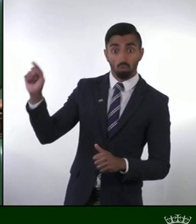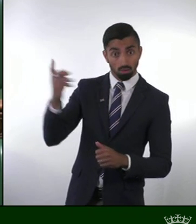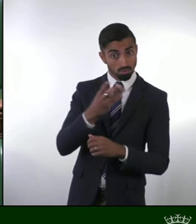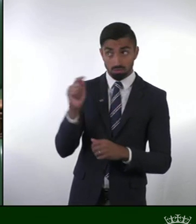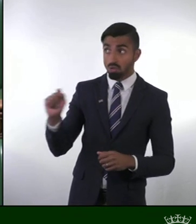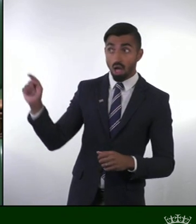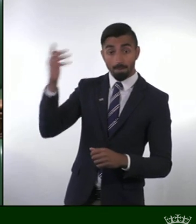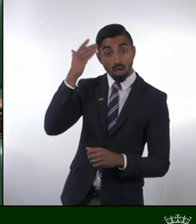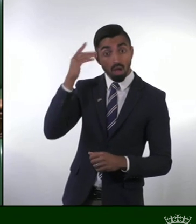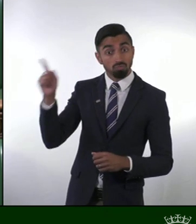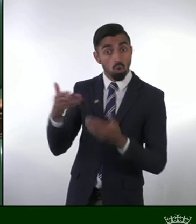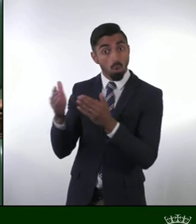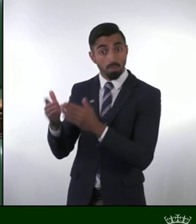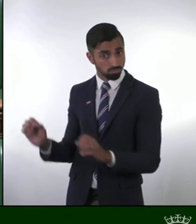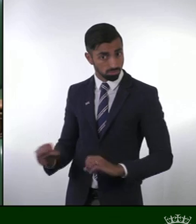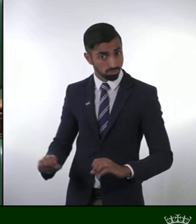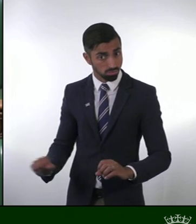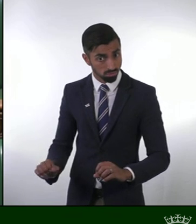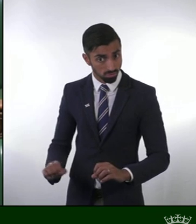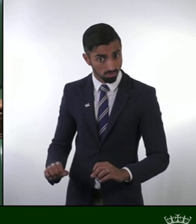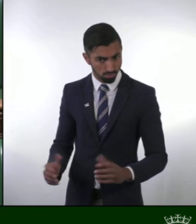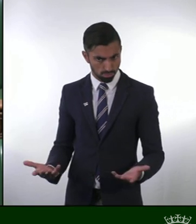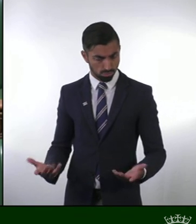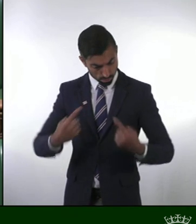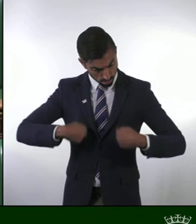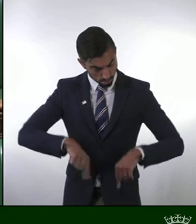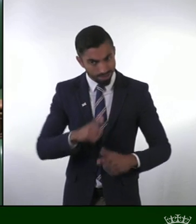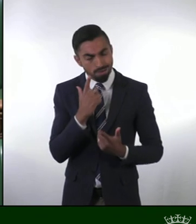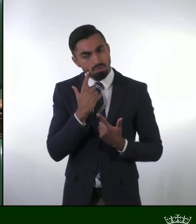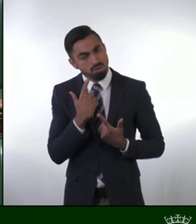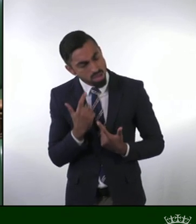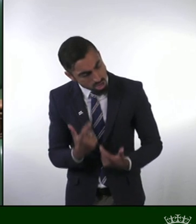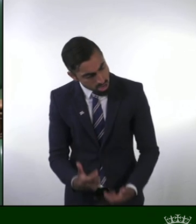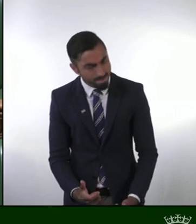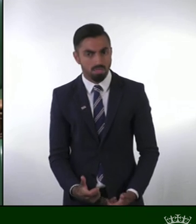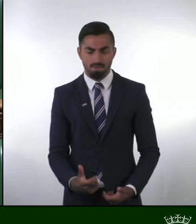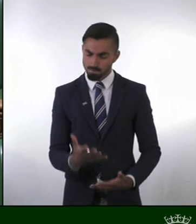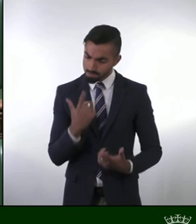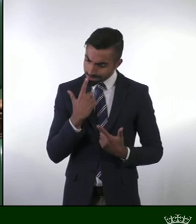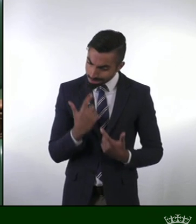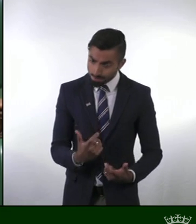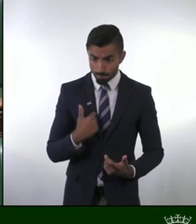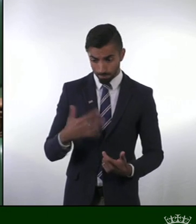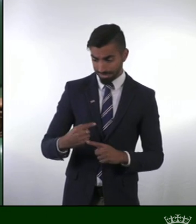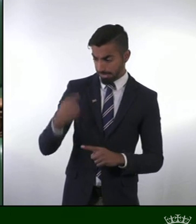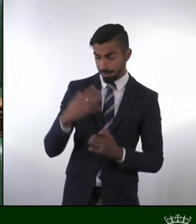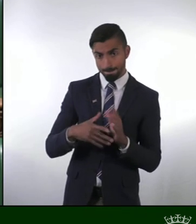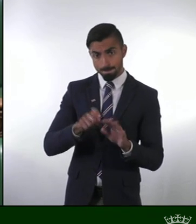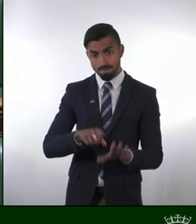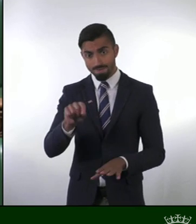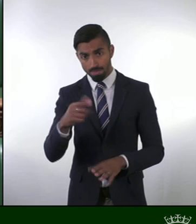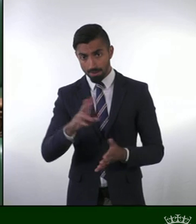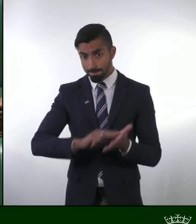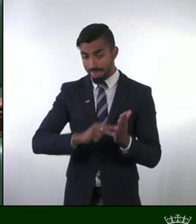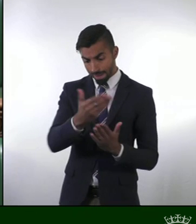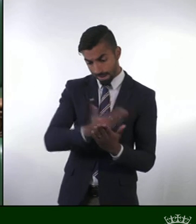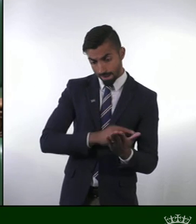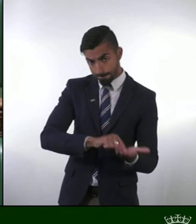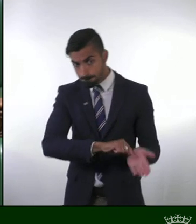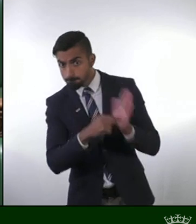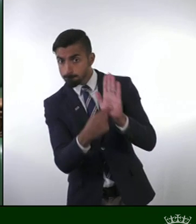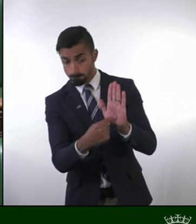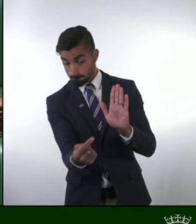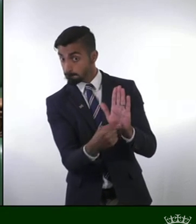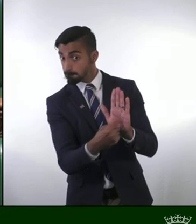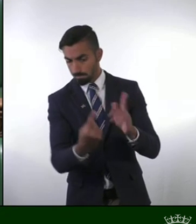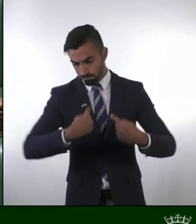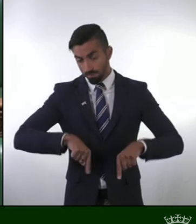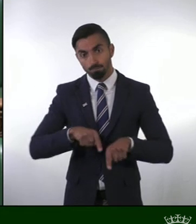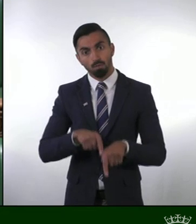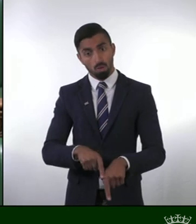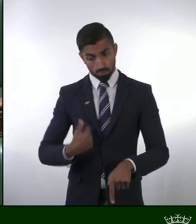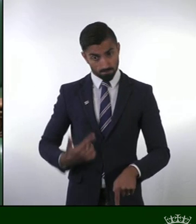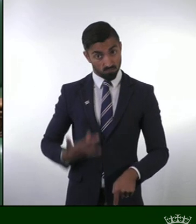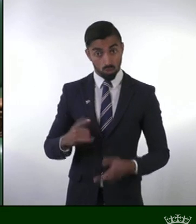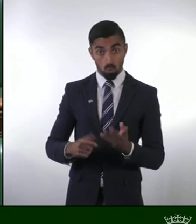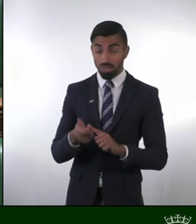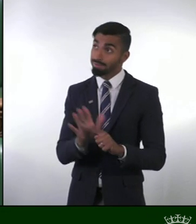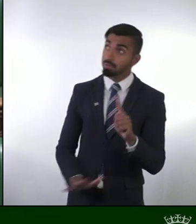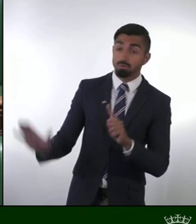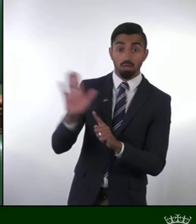We are being extremely cautious in our approach; we are following the plan that we set out, and I think that the people of this country will want to follow it.